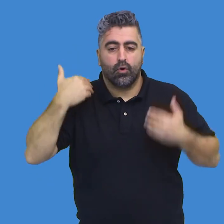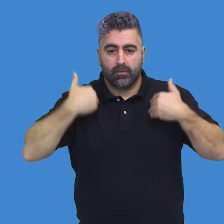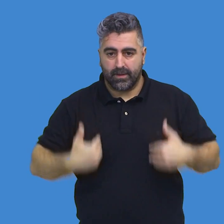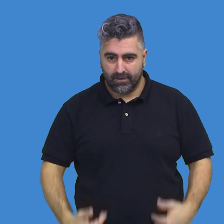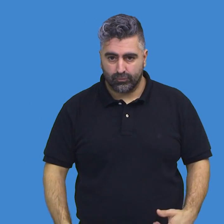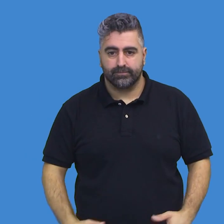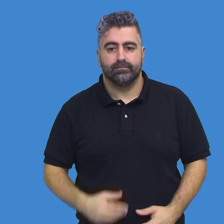cuerpo